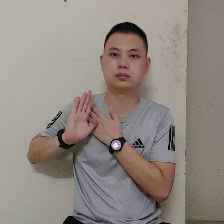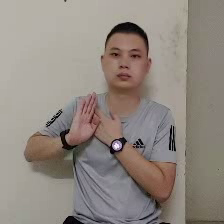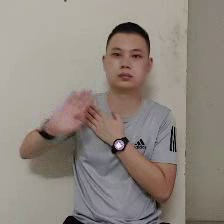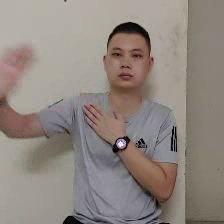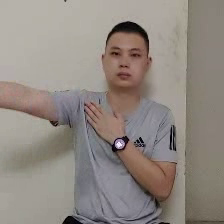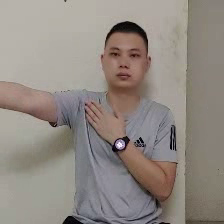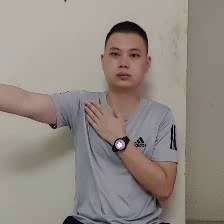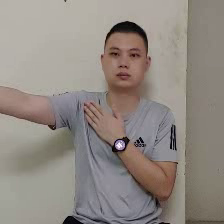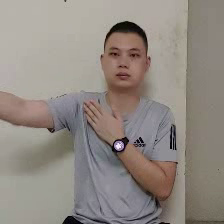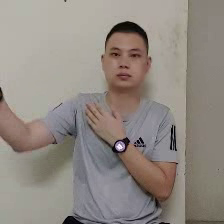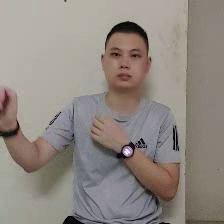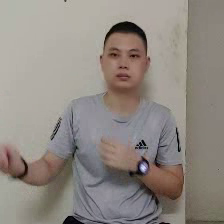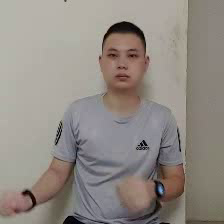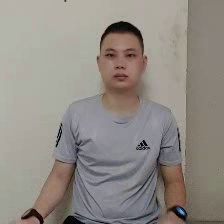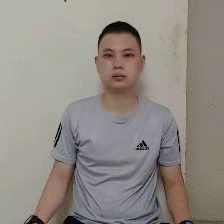Cách ly